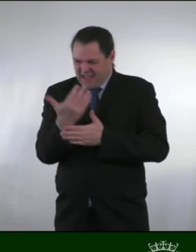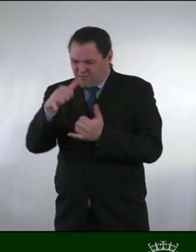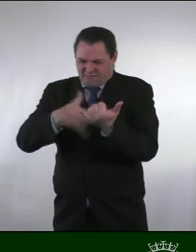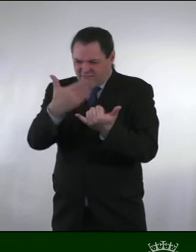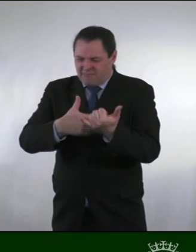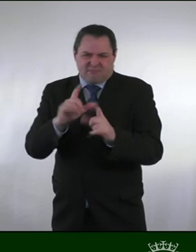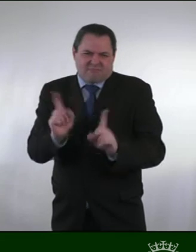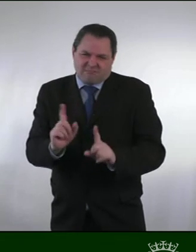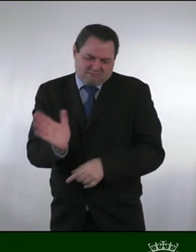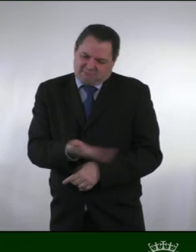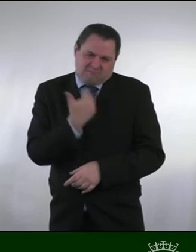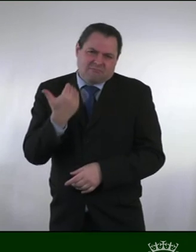I thank the honourable Member for what he